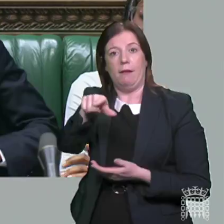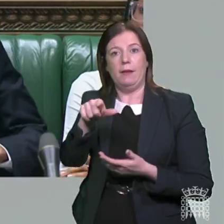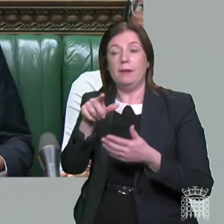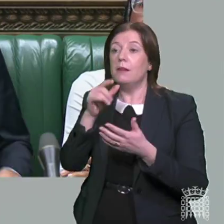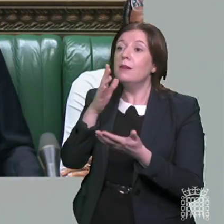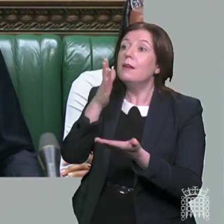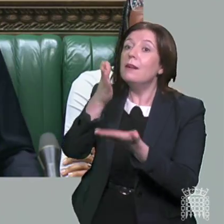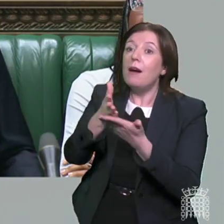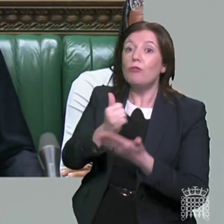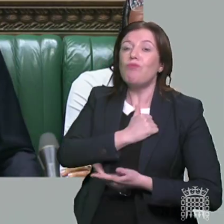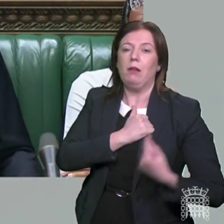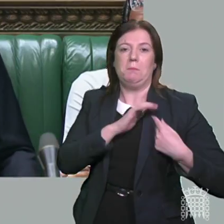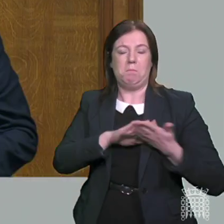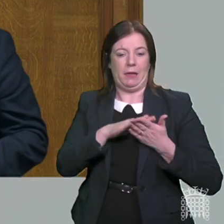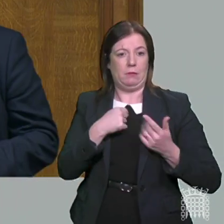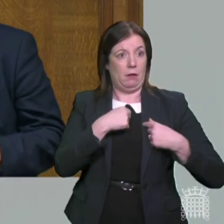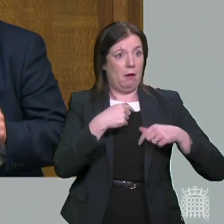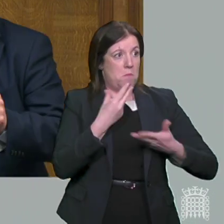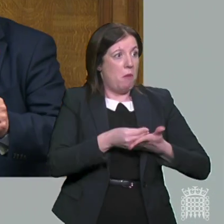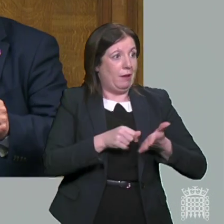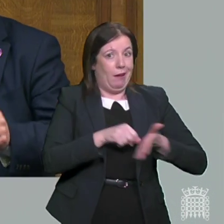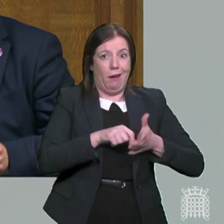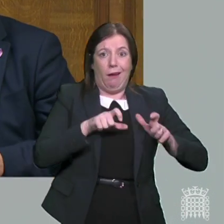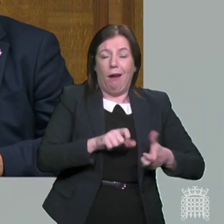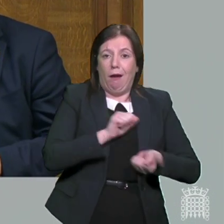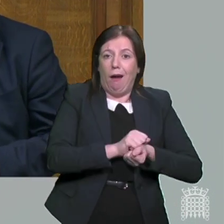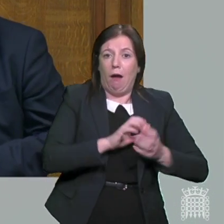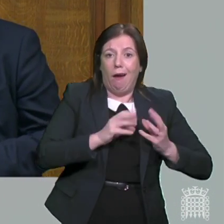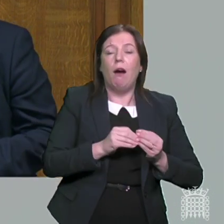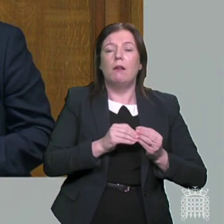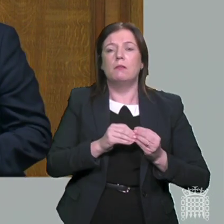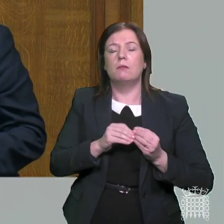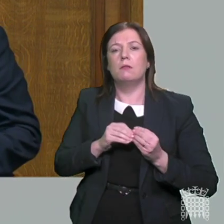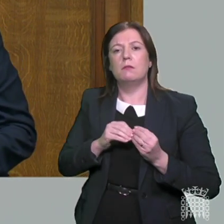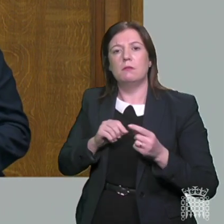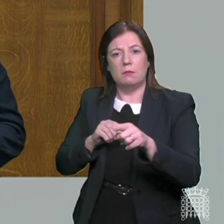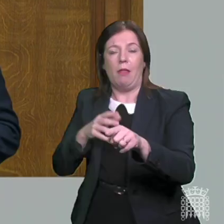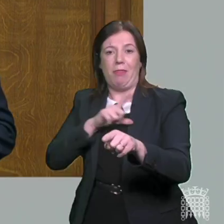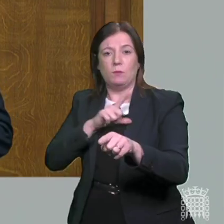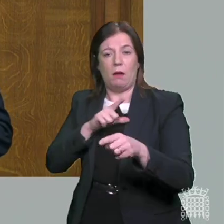The overriding of UK sanctions was approved by the Treasury when the Prime Minister was Chancellor.